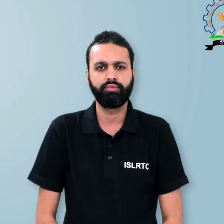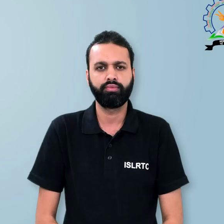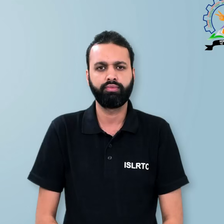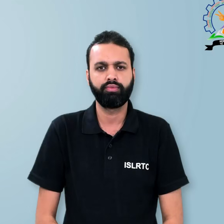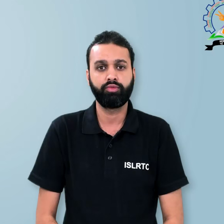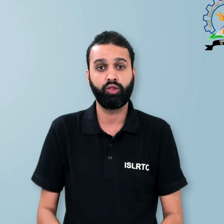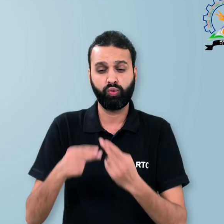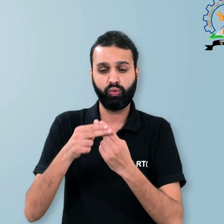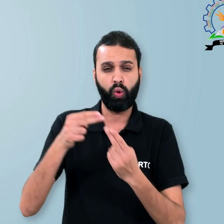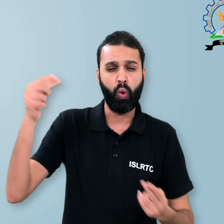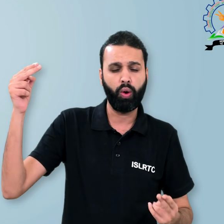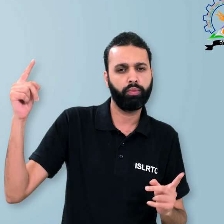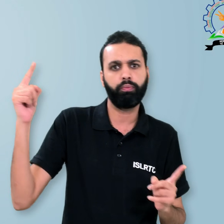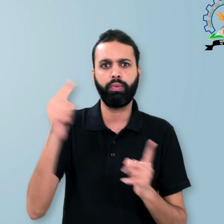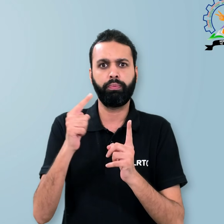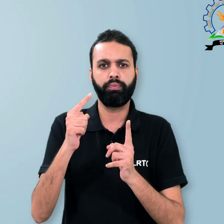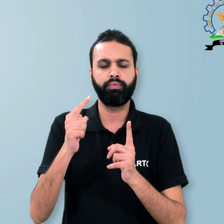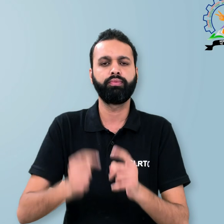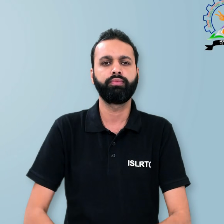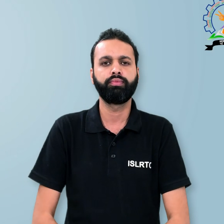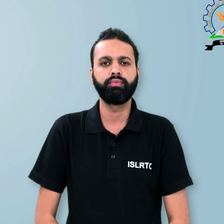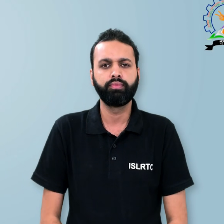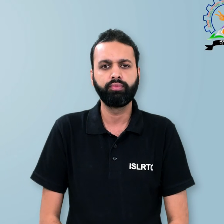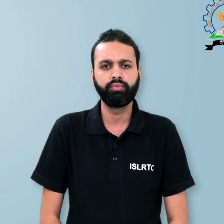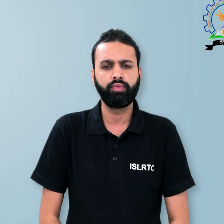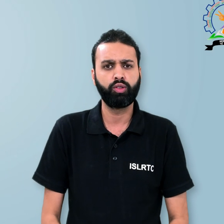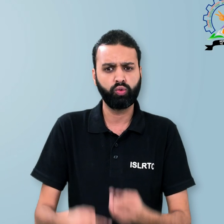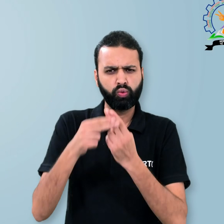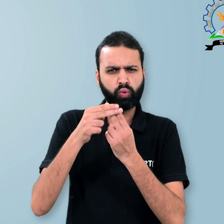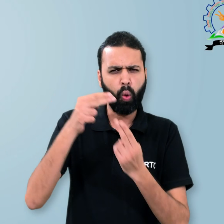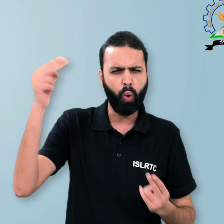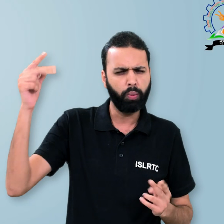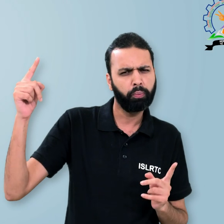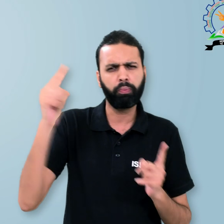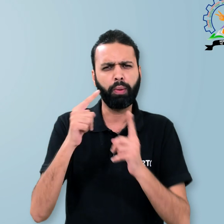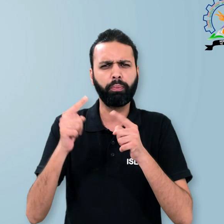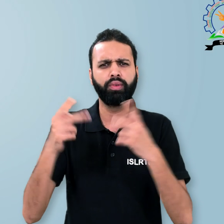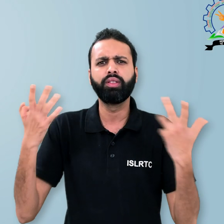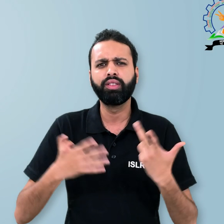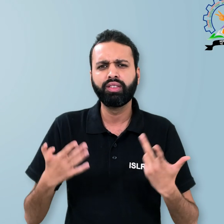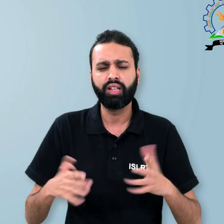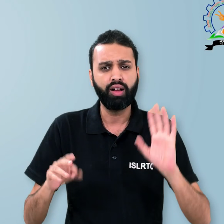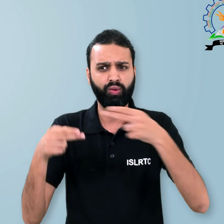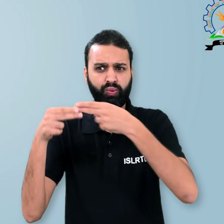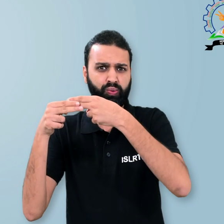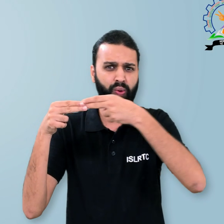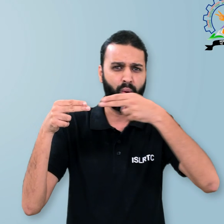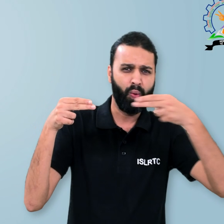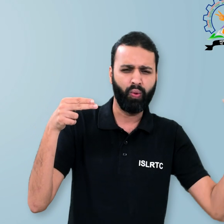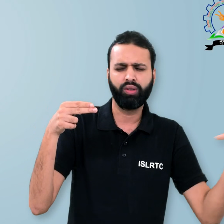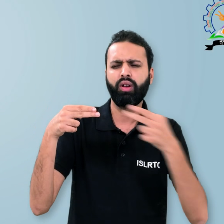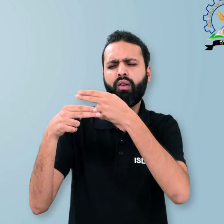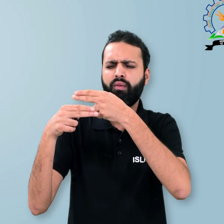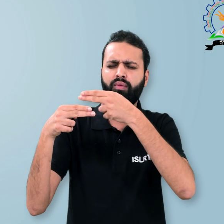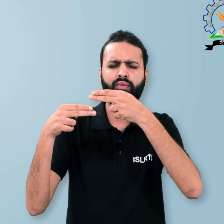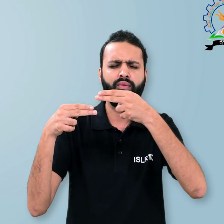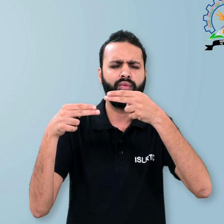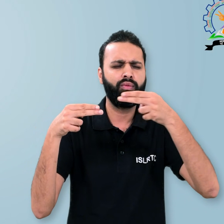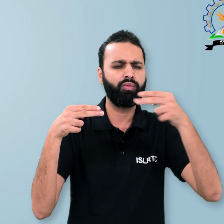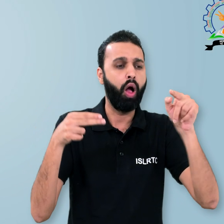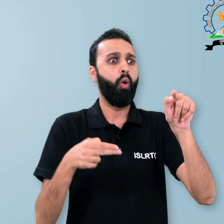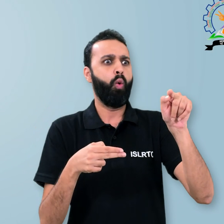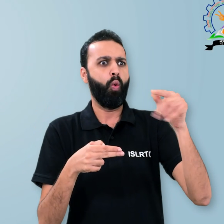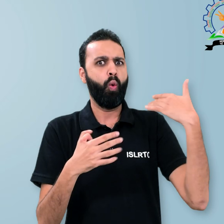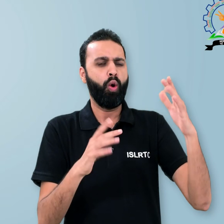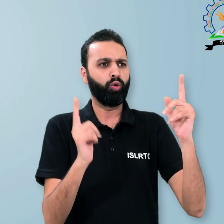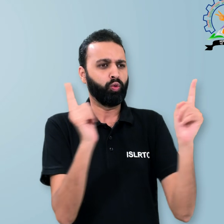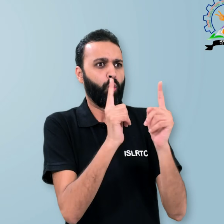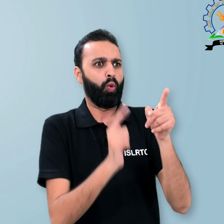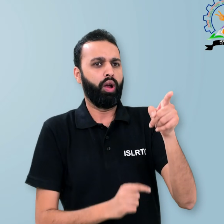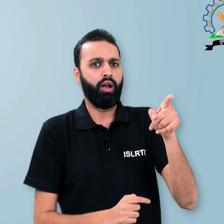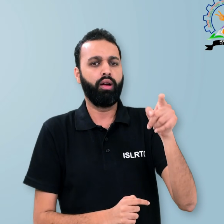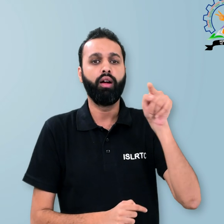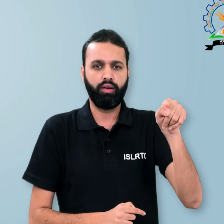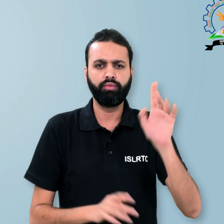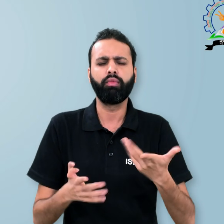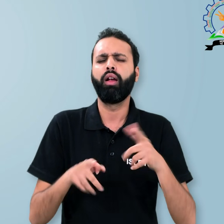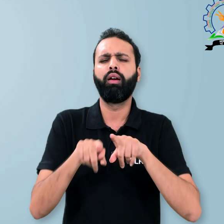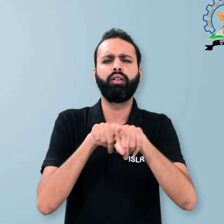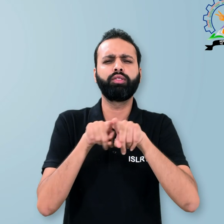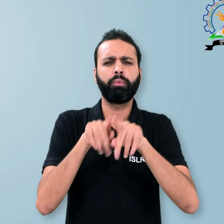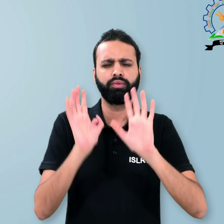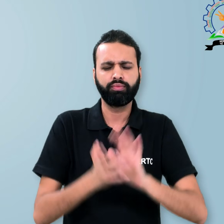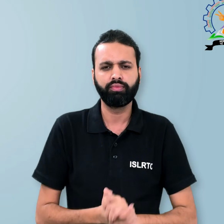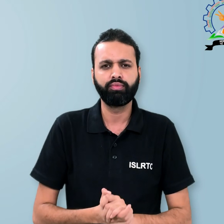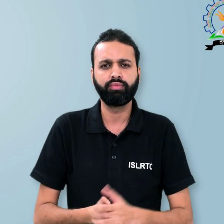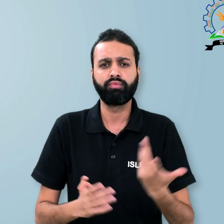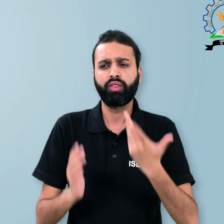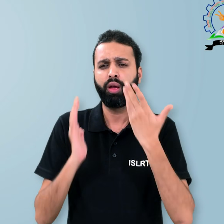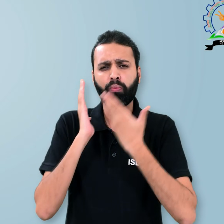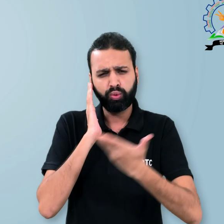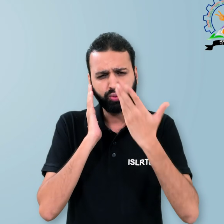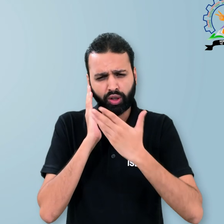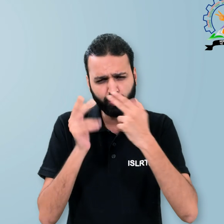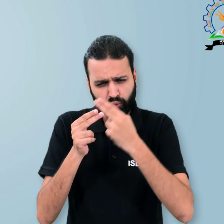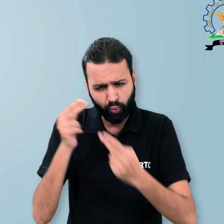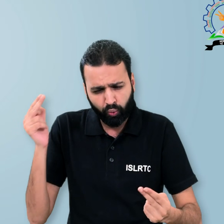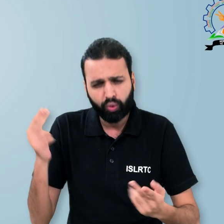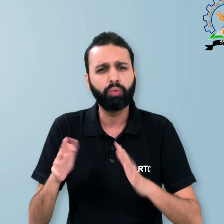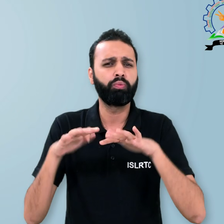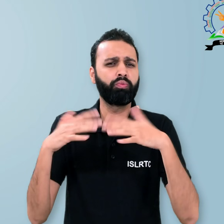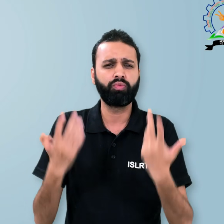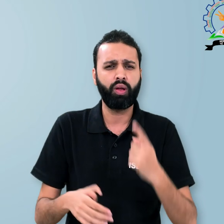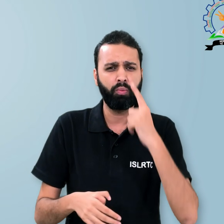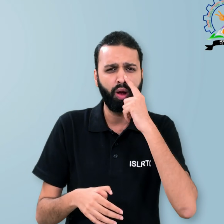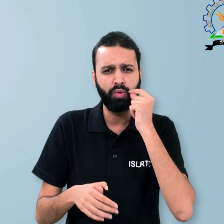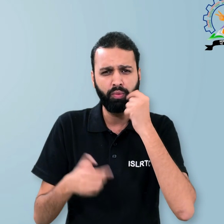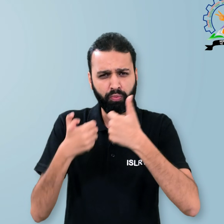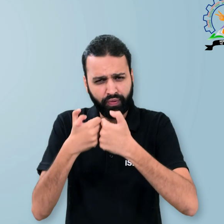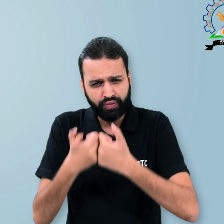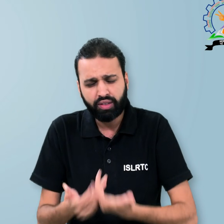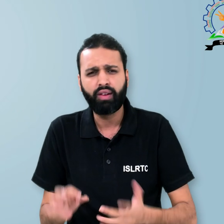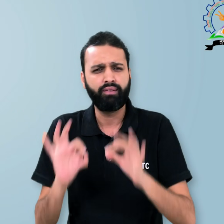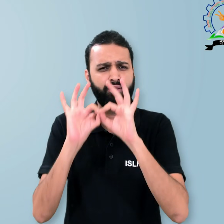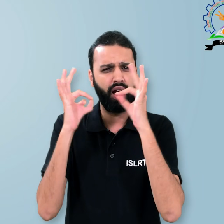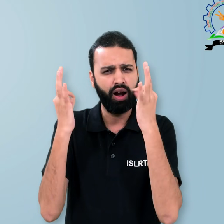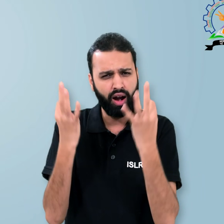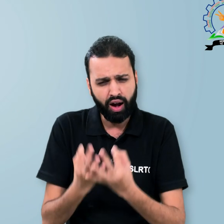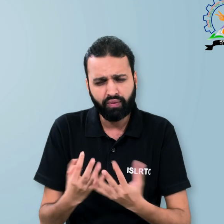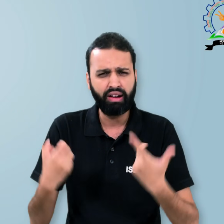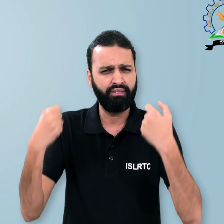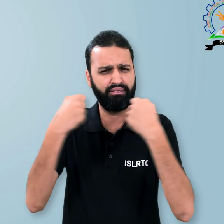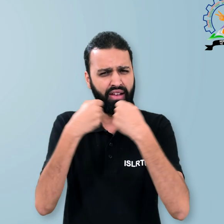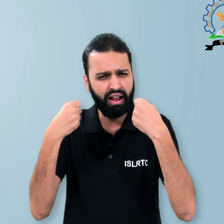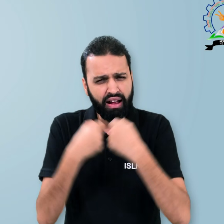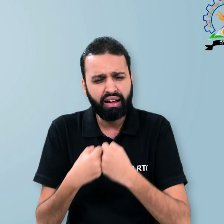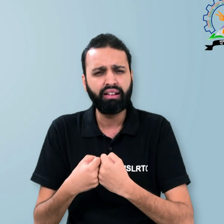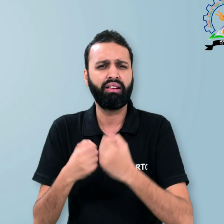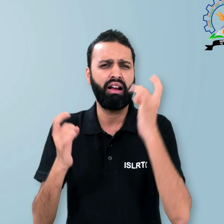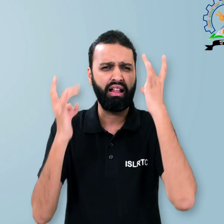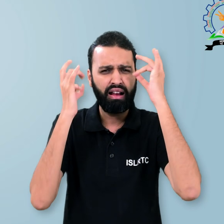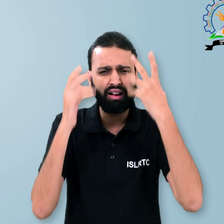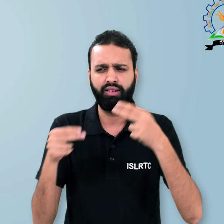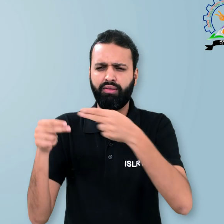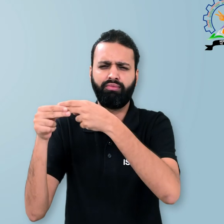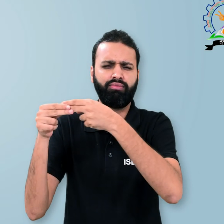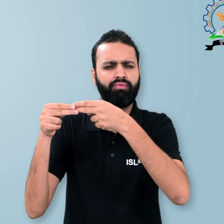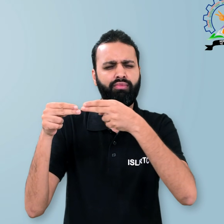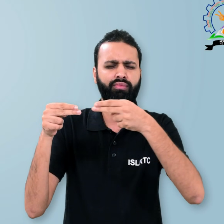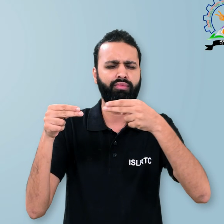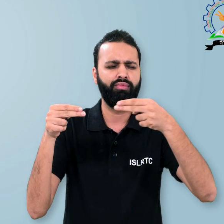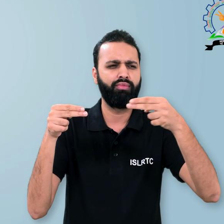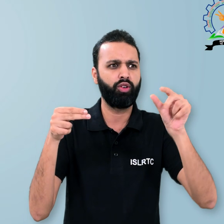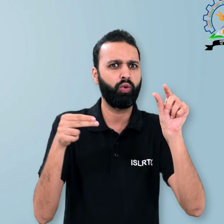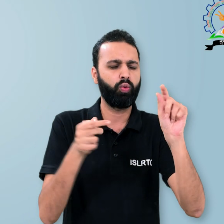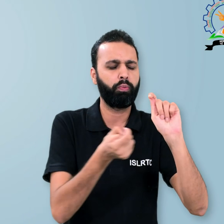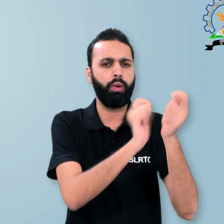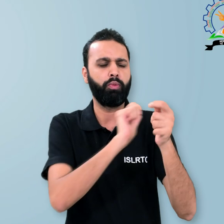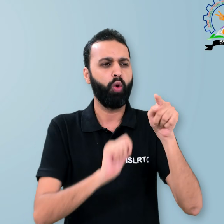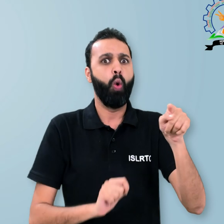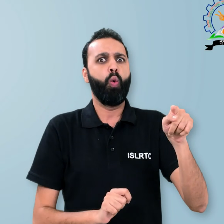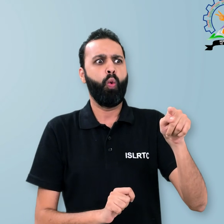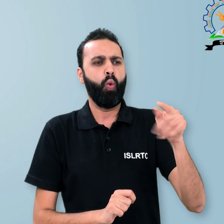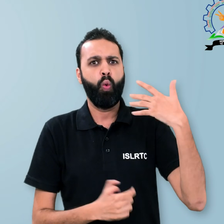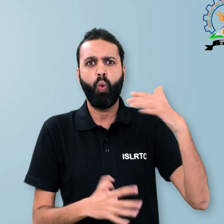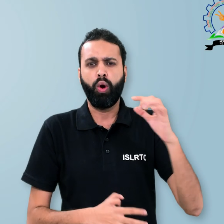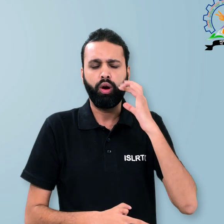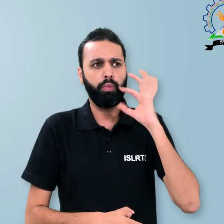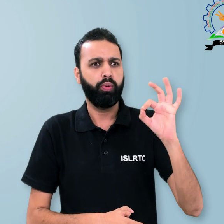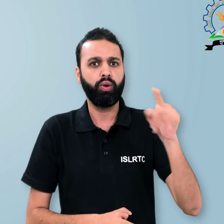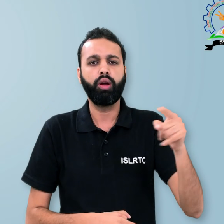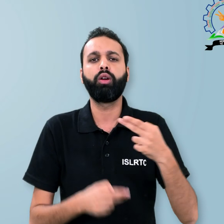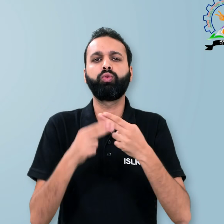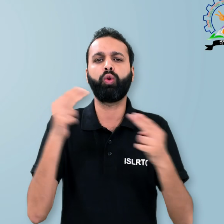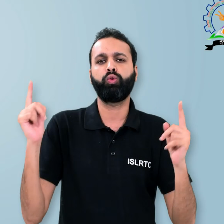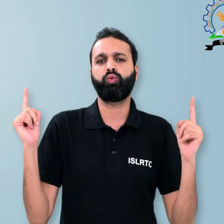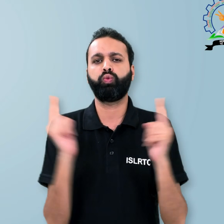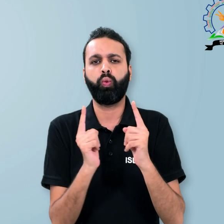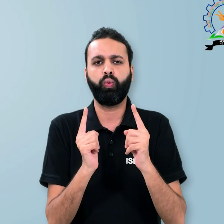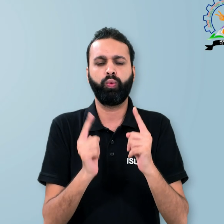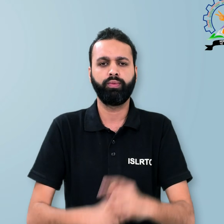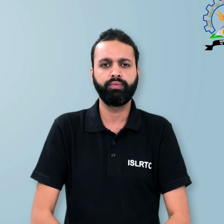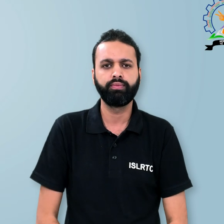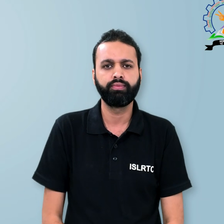Plot (Story) The main events or plan or story of a play, novel, film, etc.